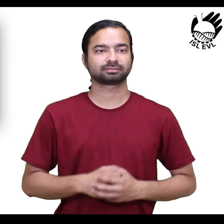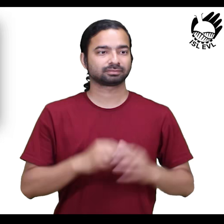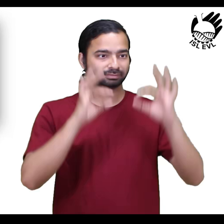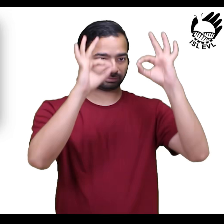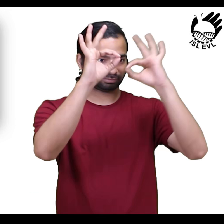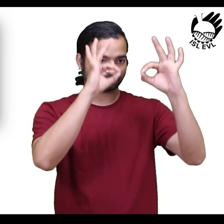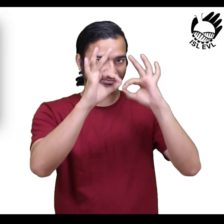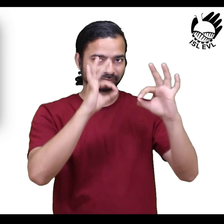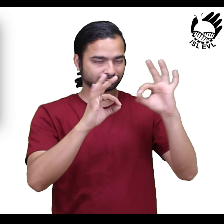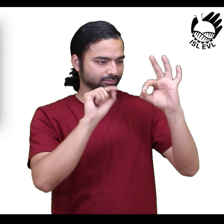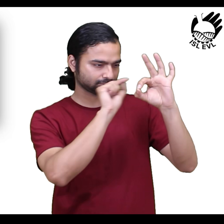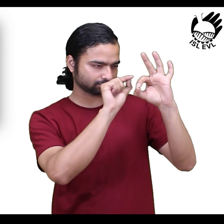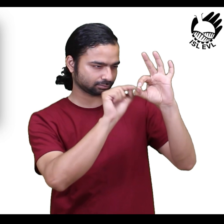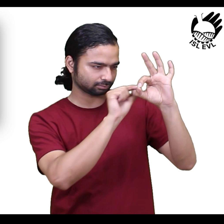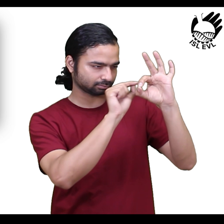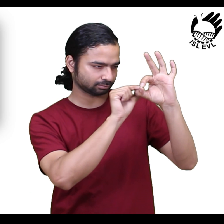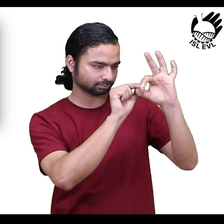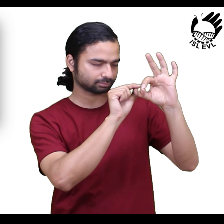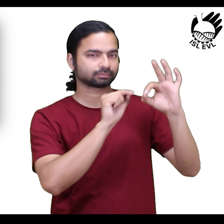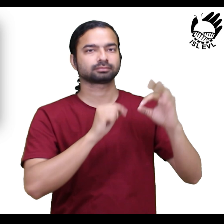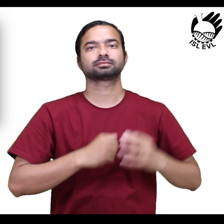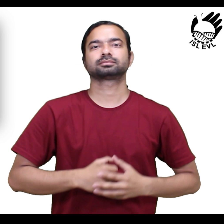Organelle